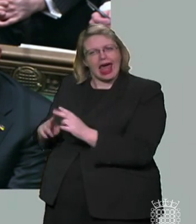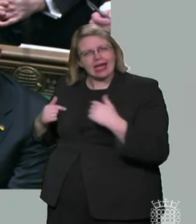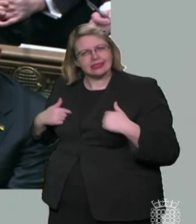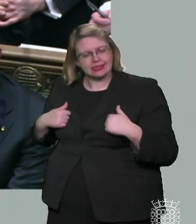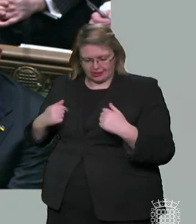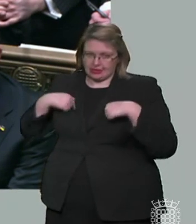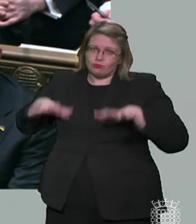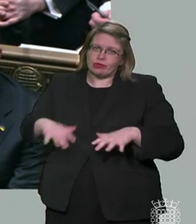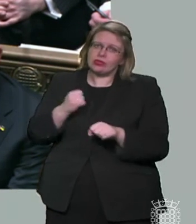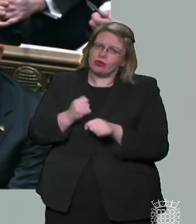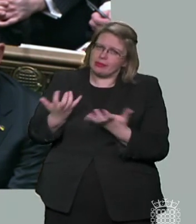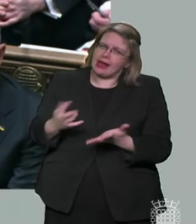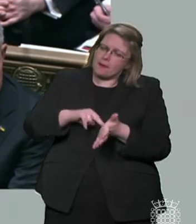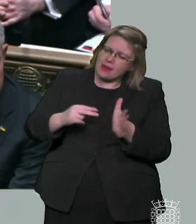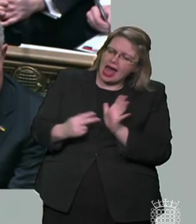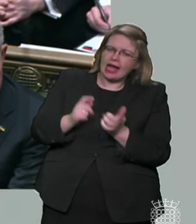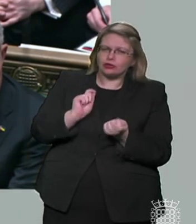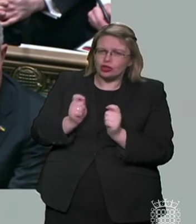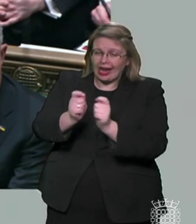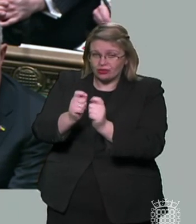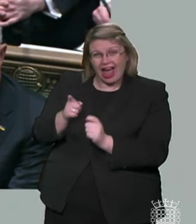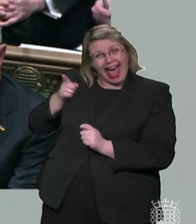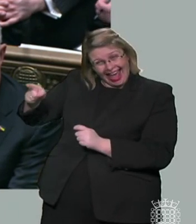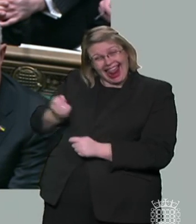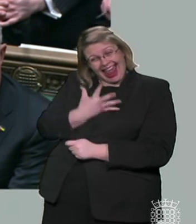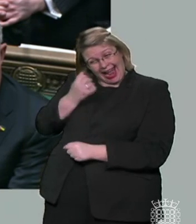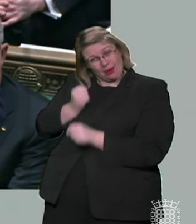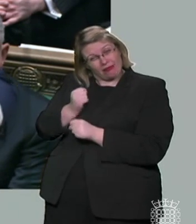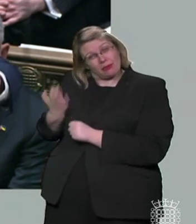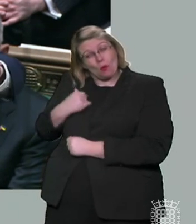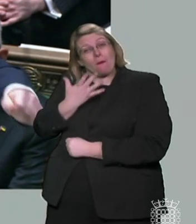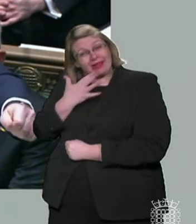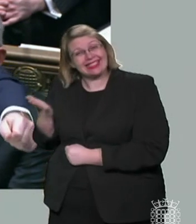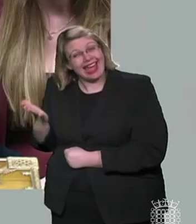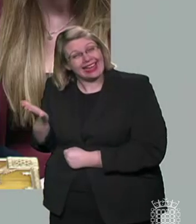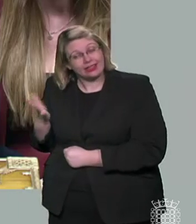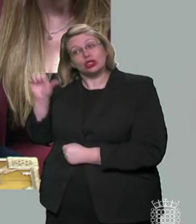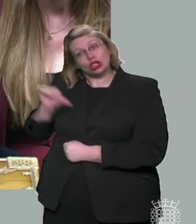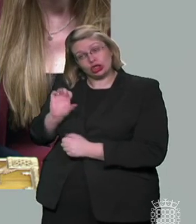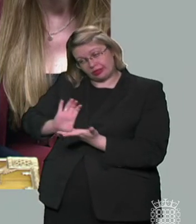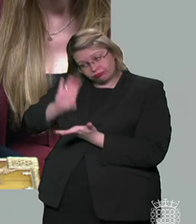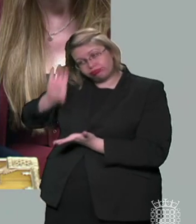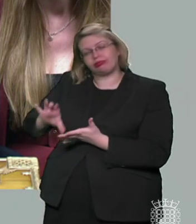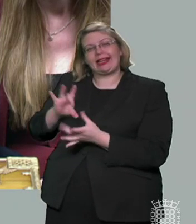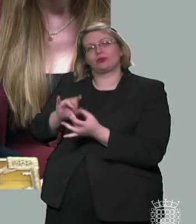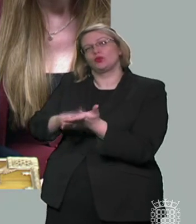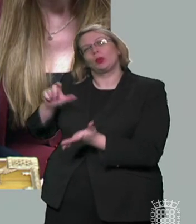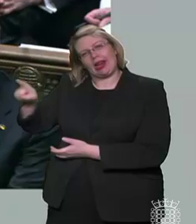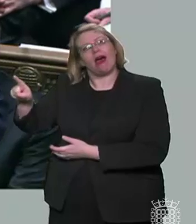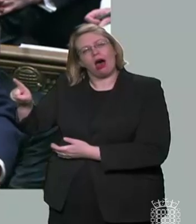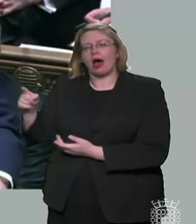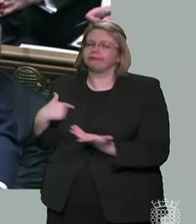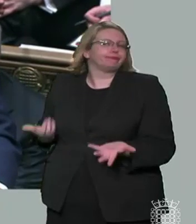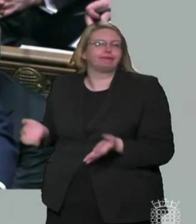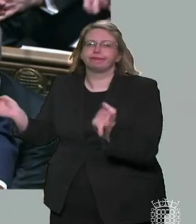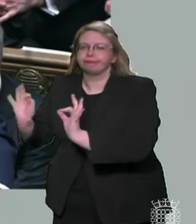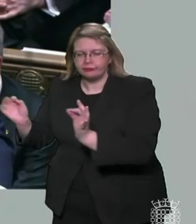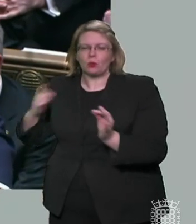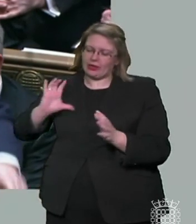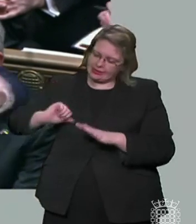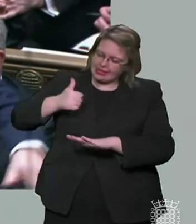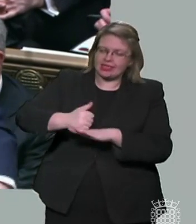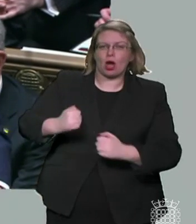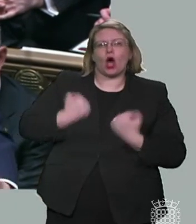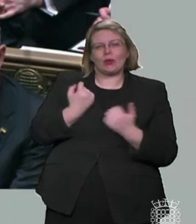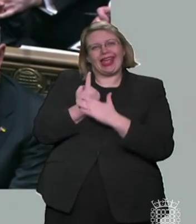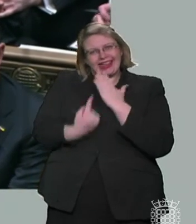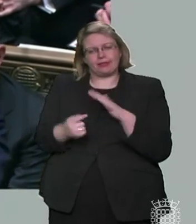We are taking steps to rectify some of the mistakes made by the Labour Government and have a long-term, sustainable, independent energy supply policy.